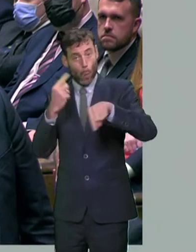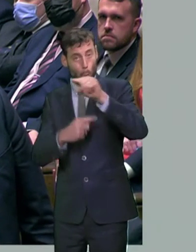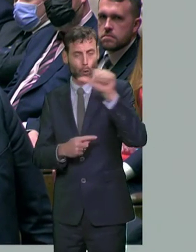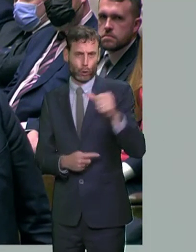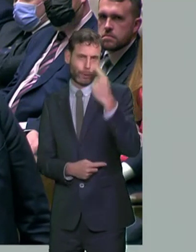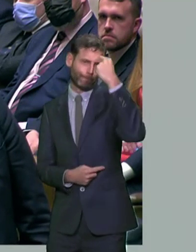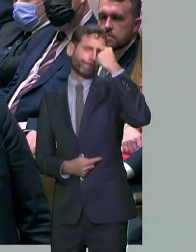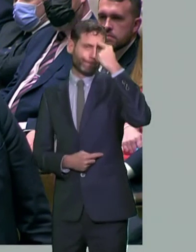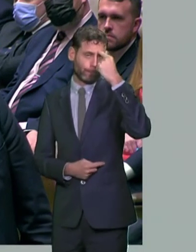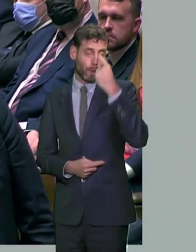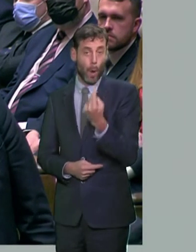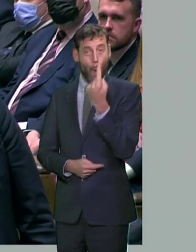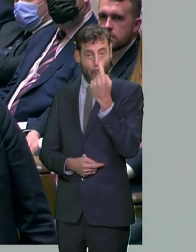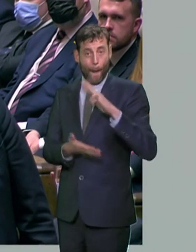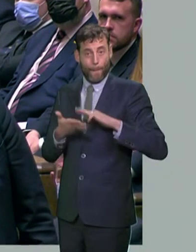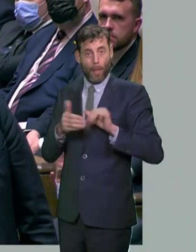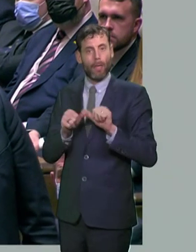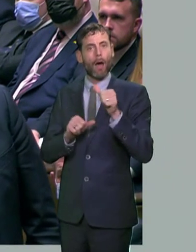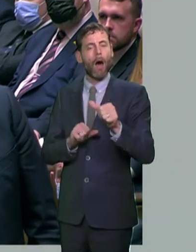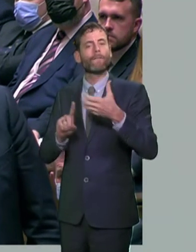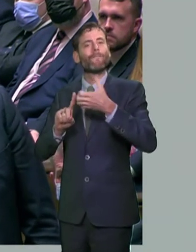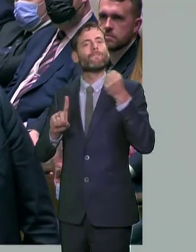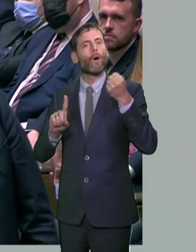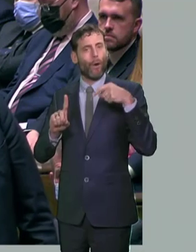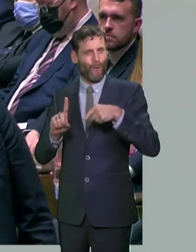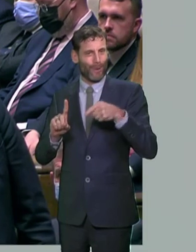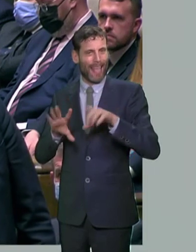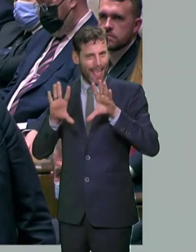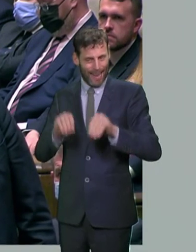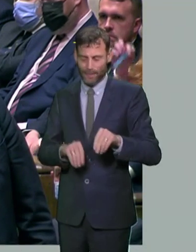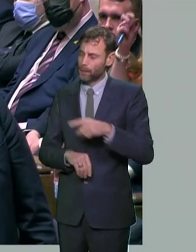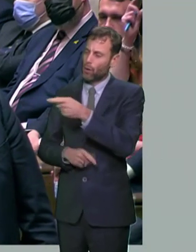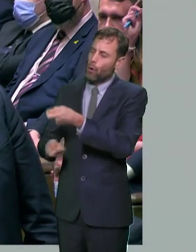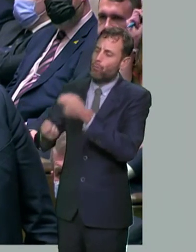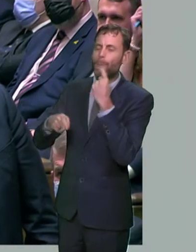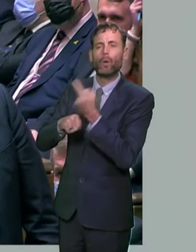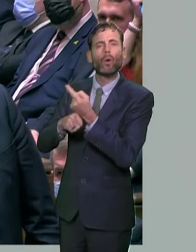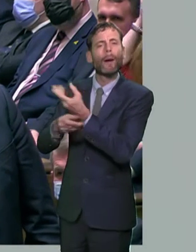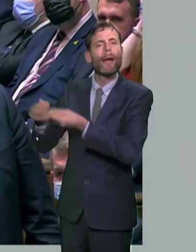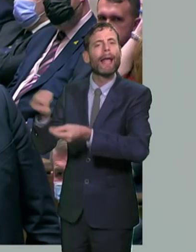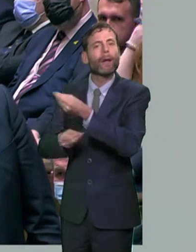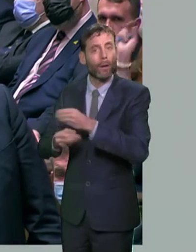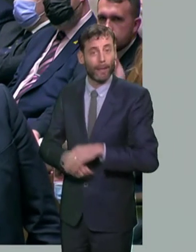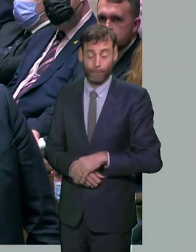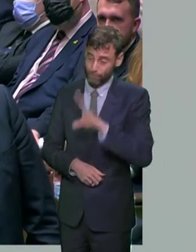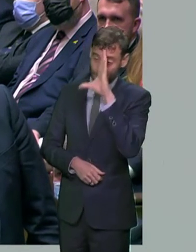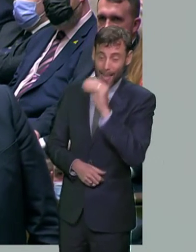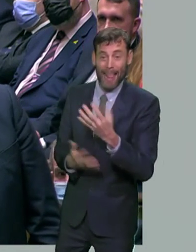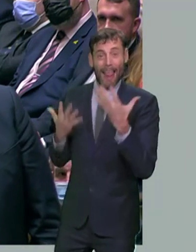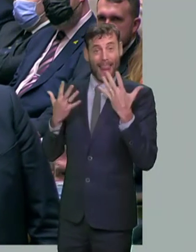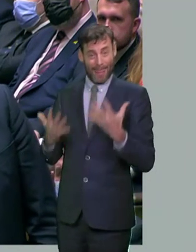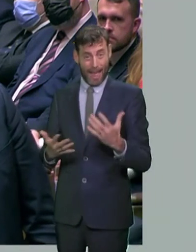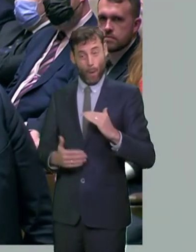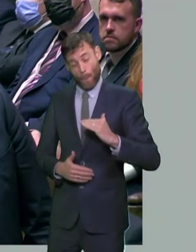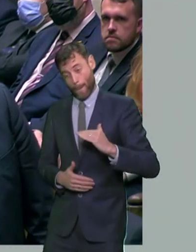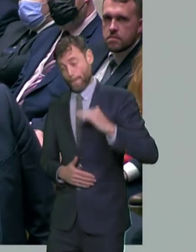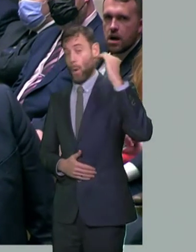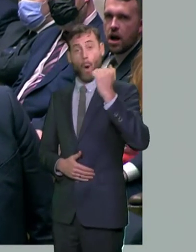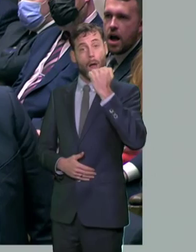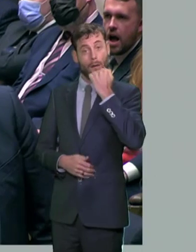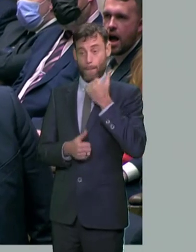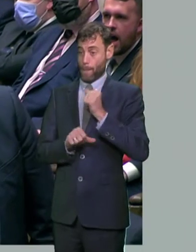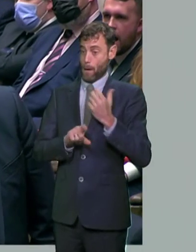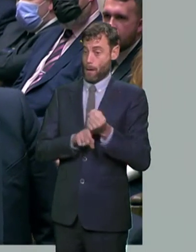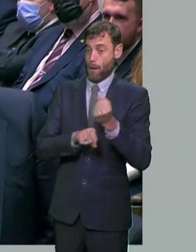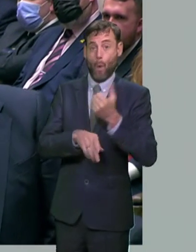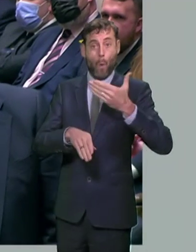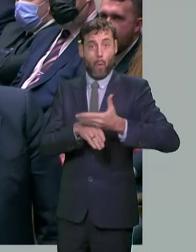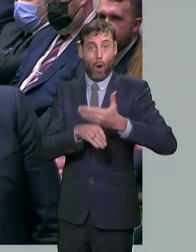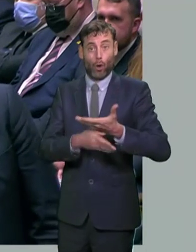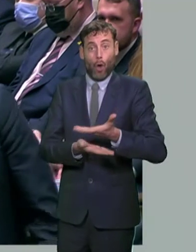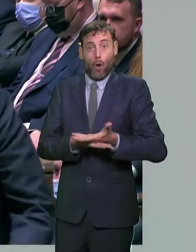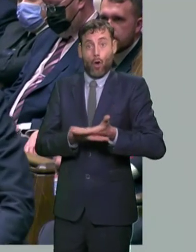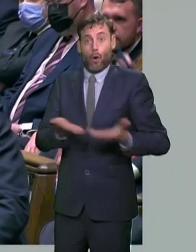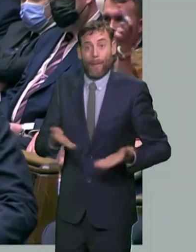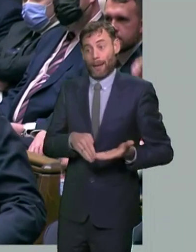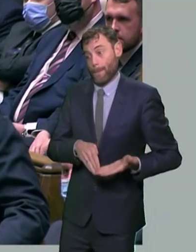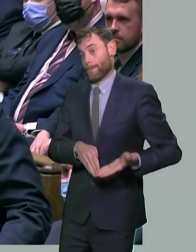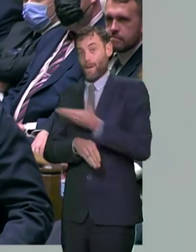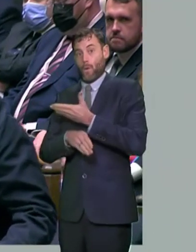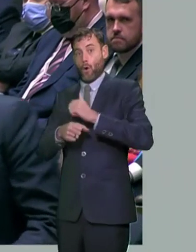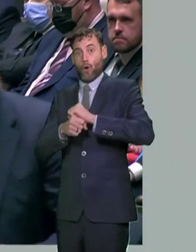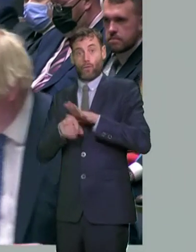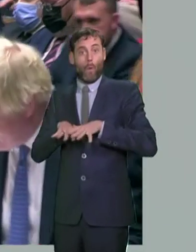He talks about the economy, and now, almost a month after furlough ended, there are more people in work than there were before the pandemic began.